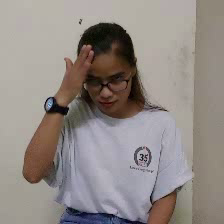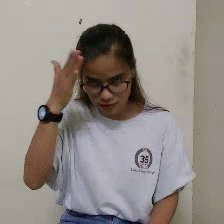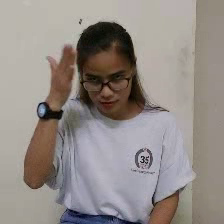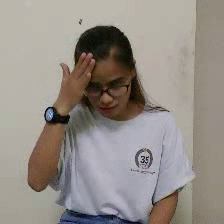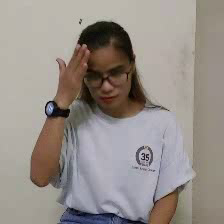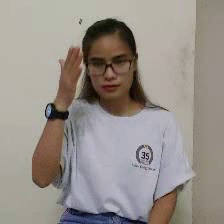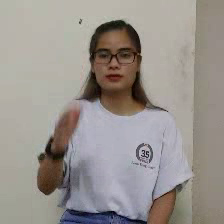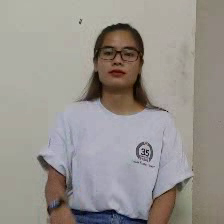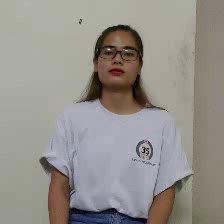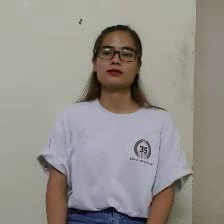Biết